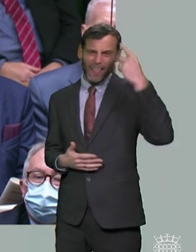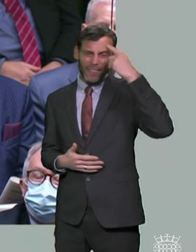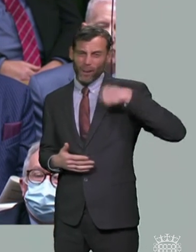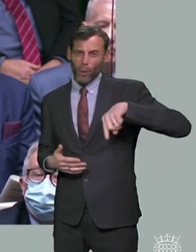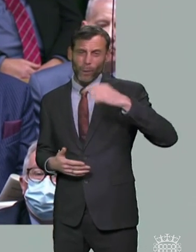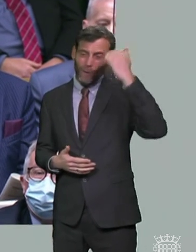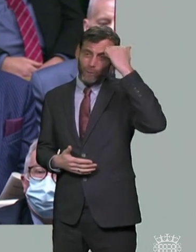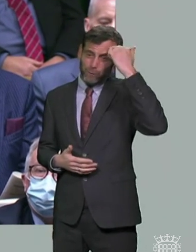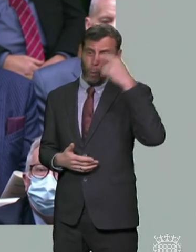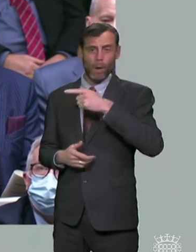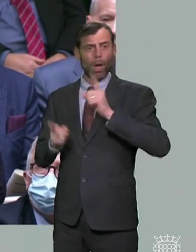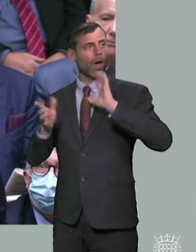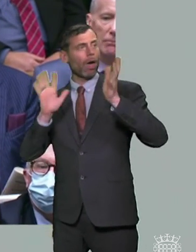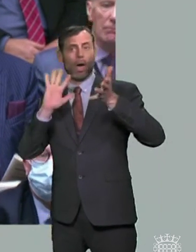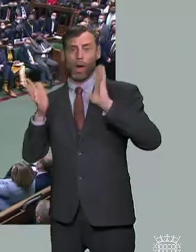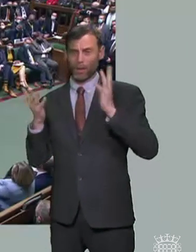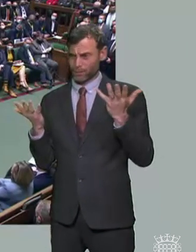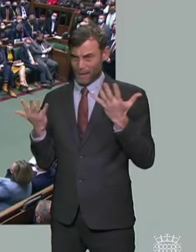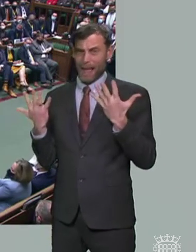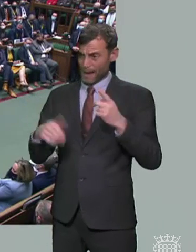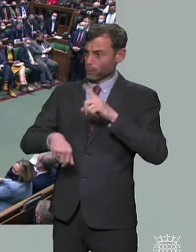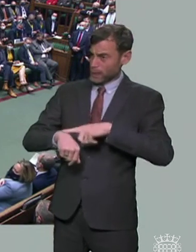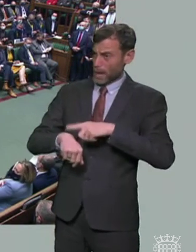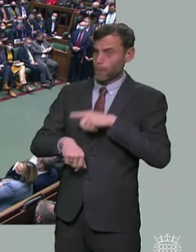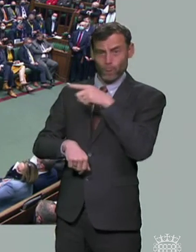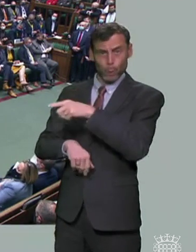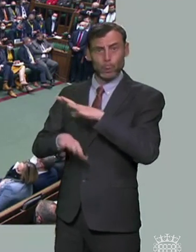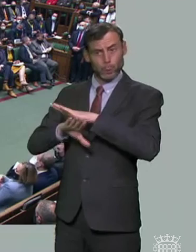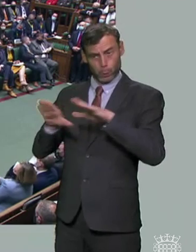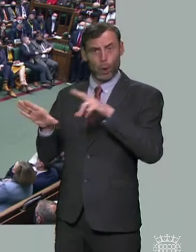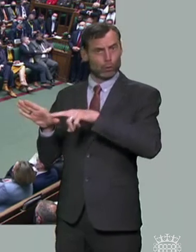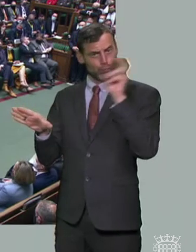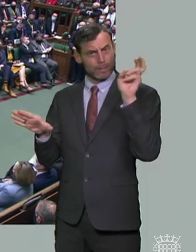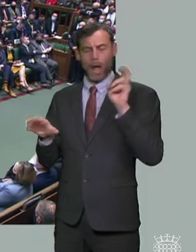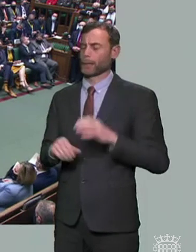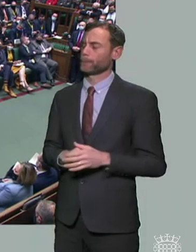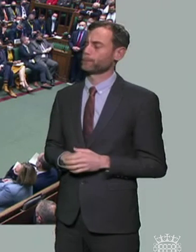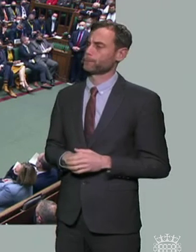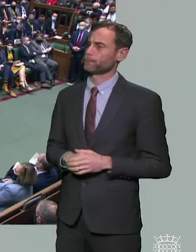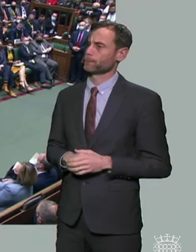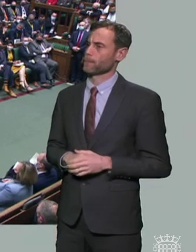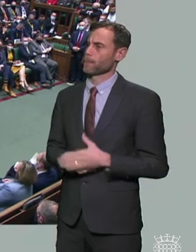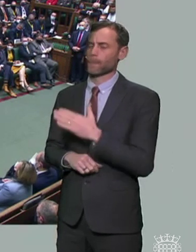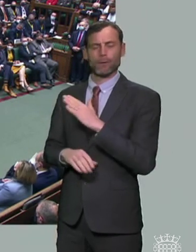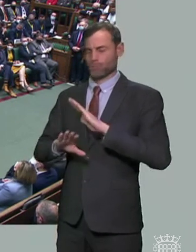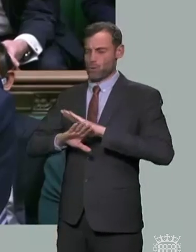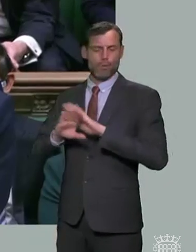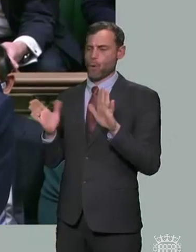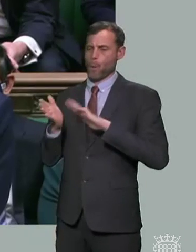Does the Prime Minister agree that it is now time for him to resign?